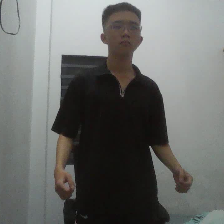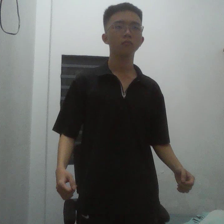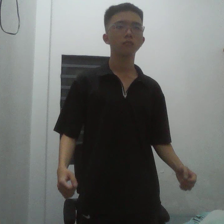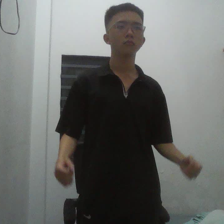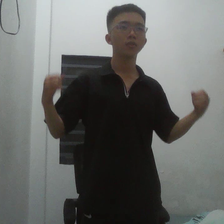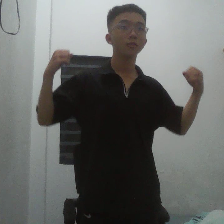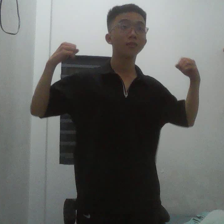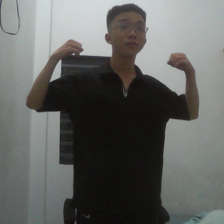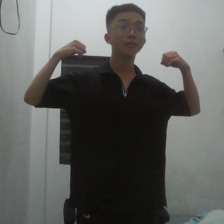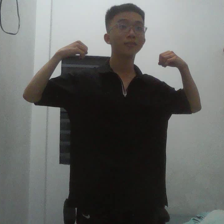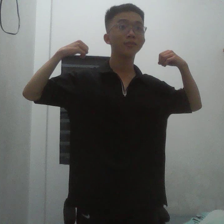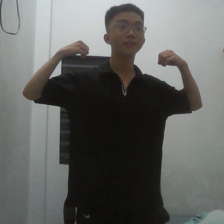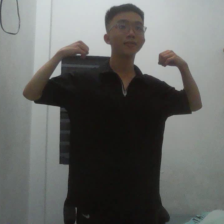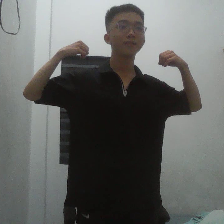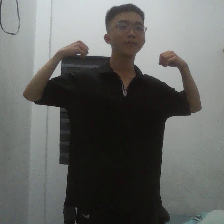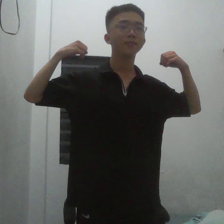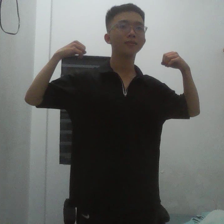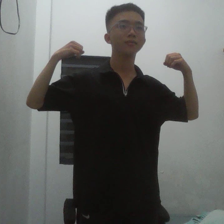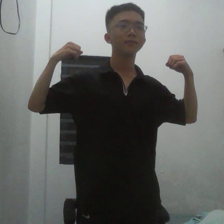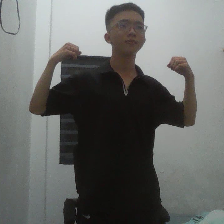minh khoe